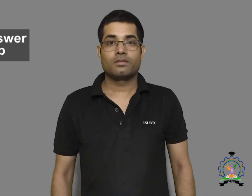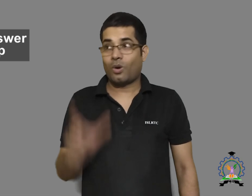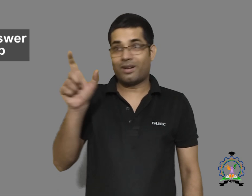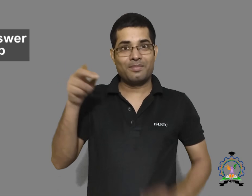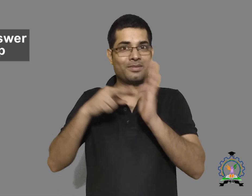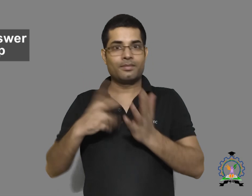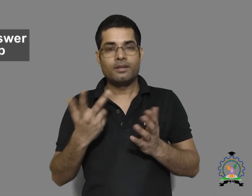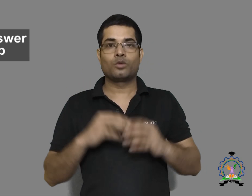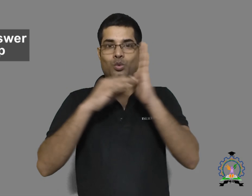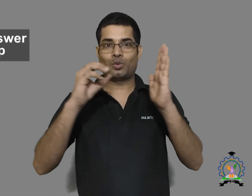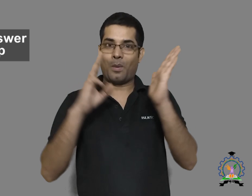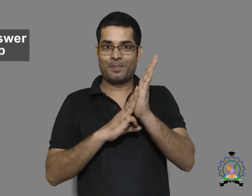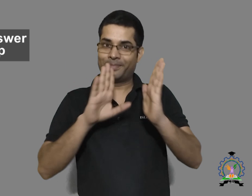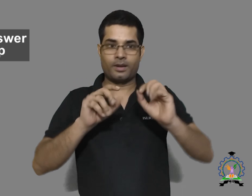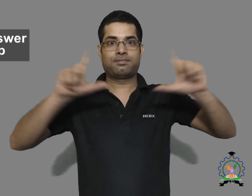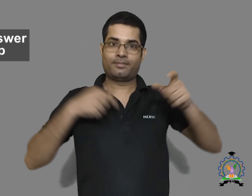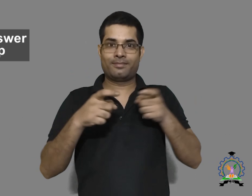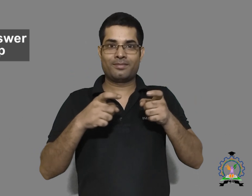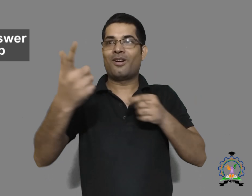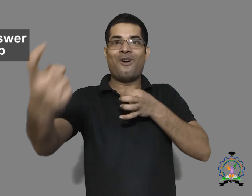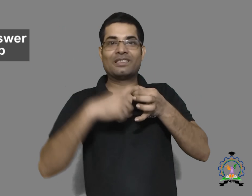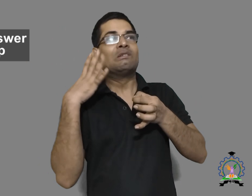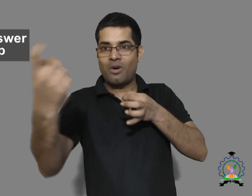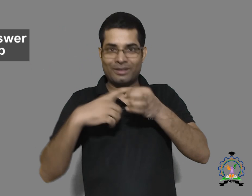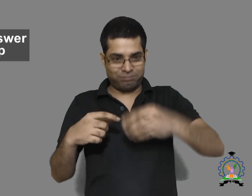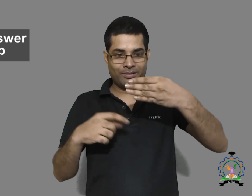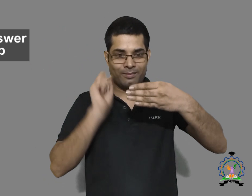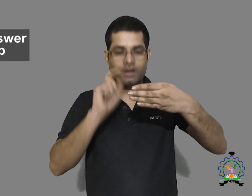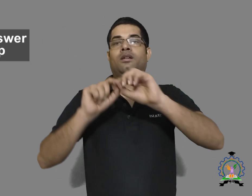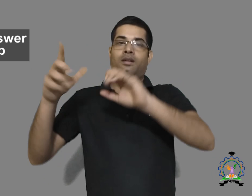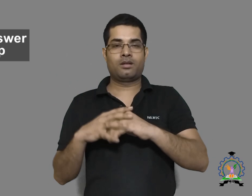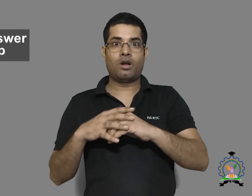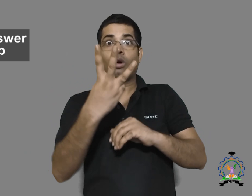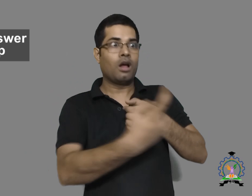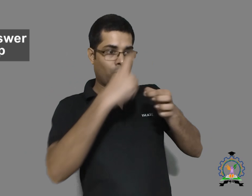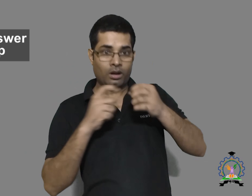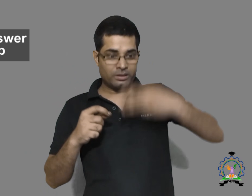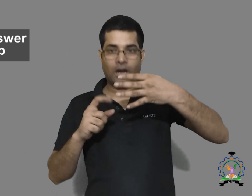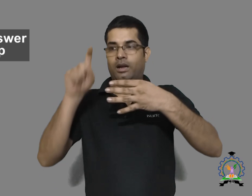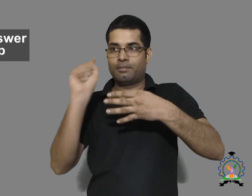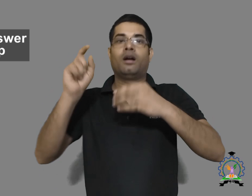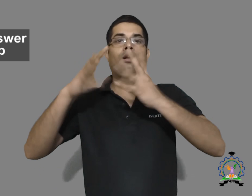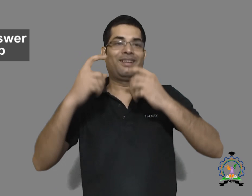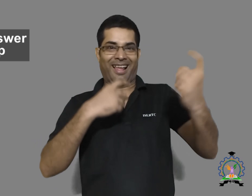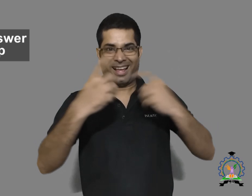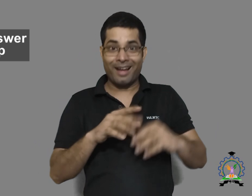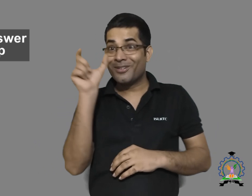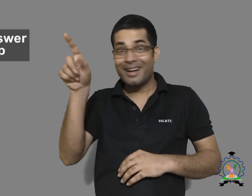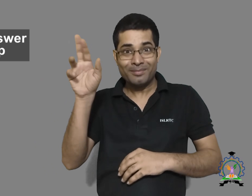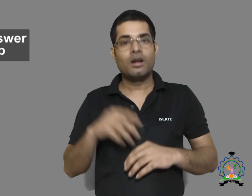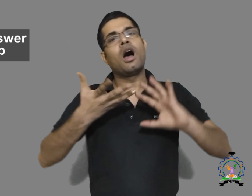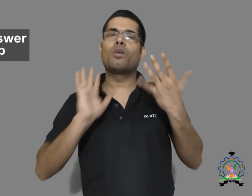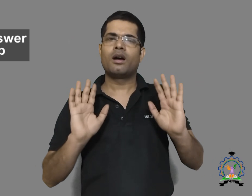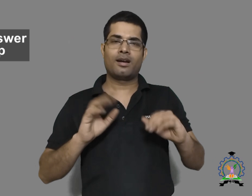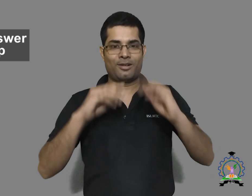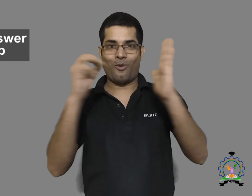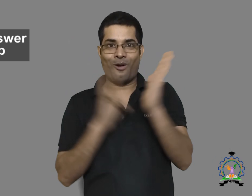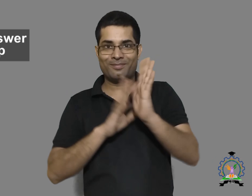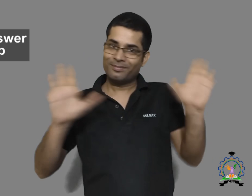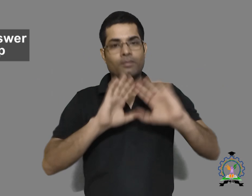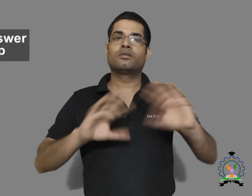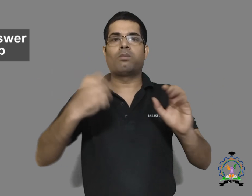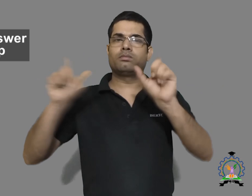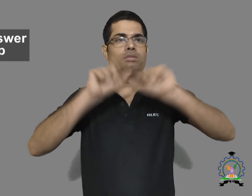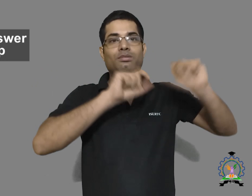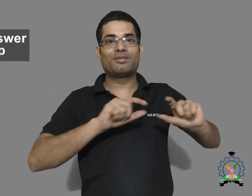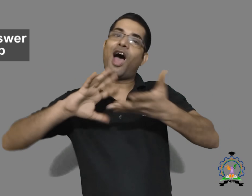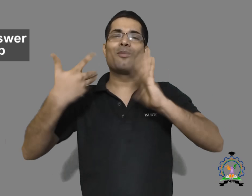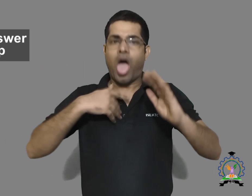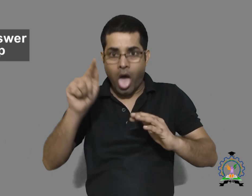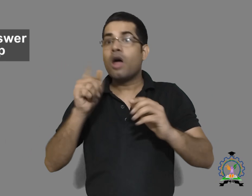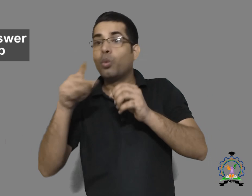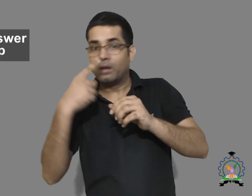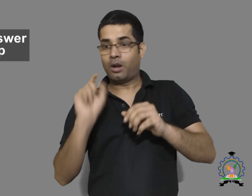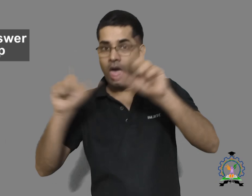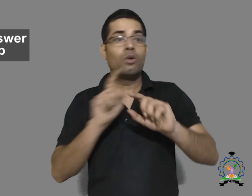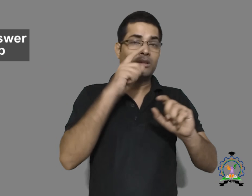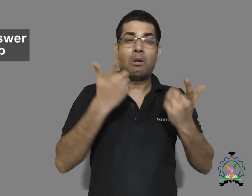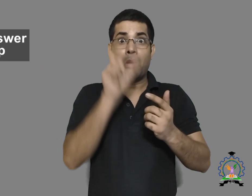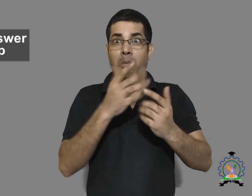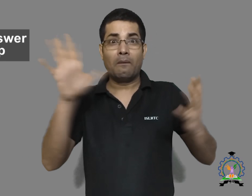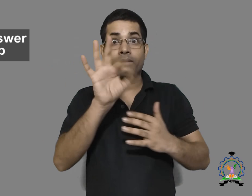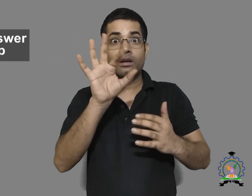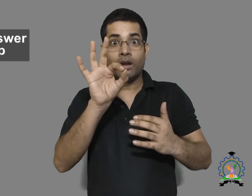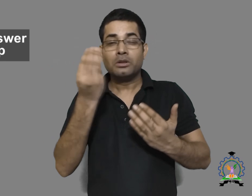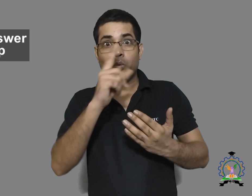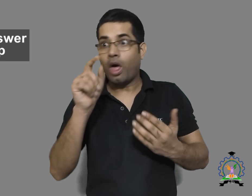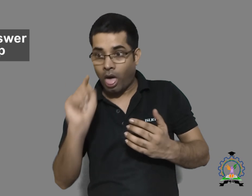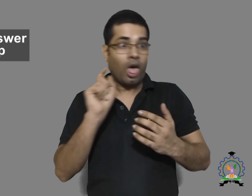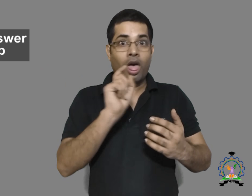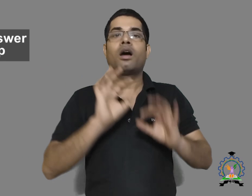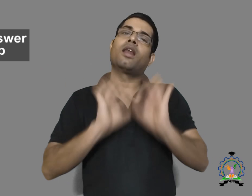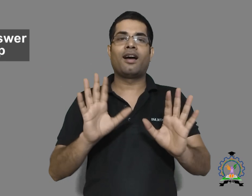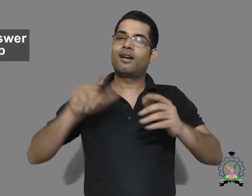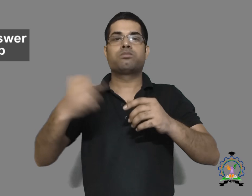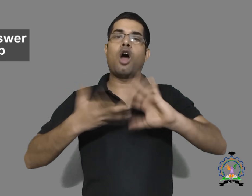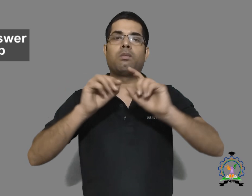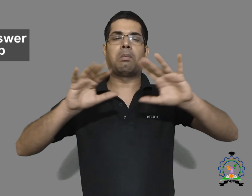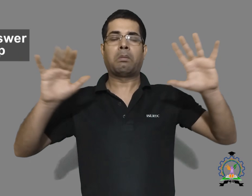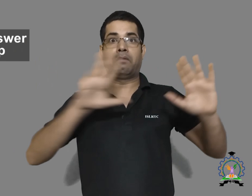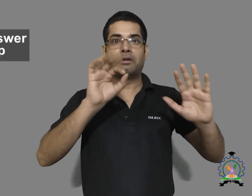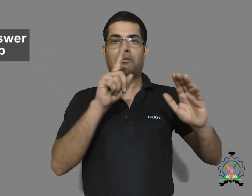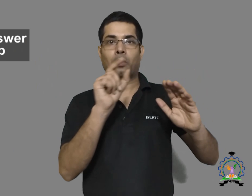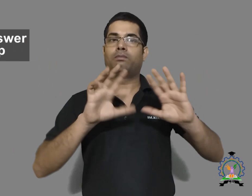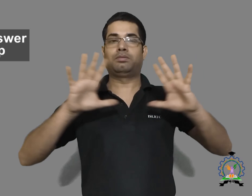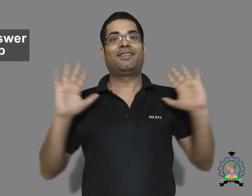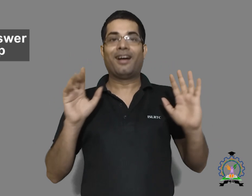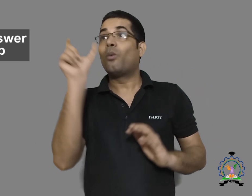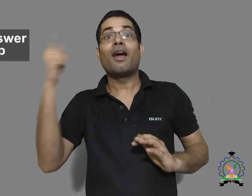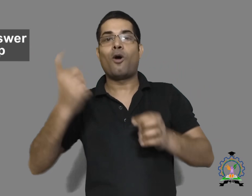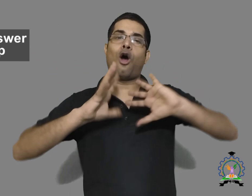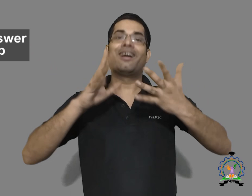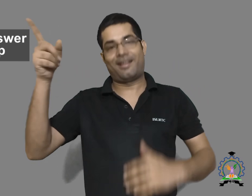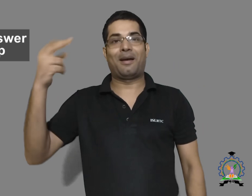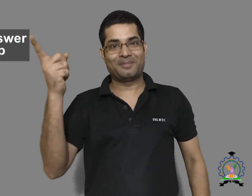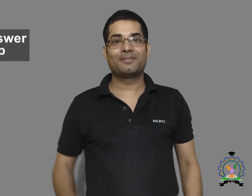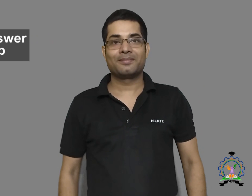Auto Answer Group